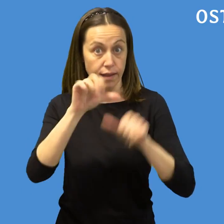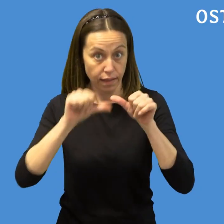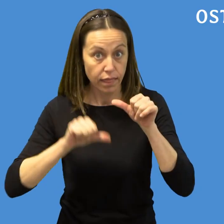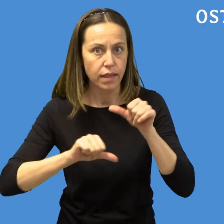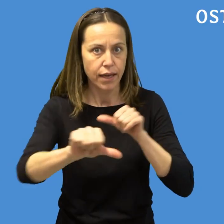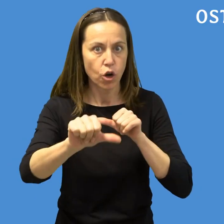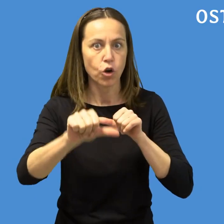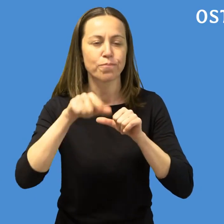a partir de